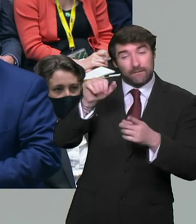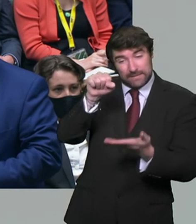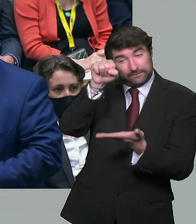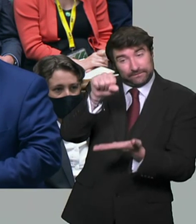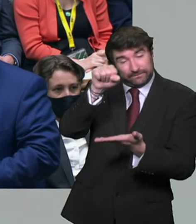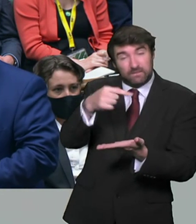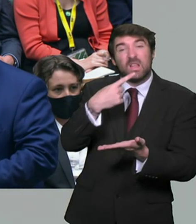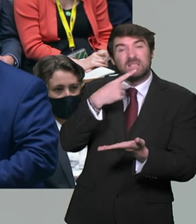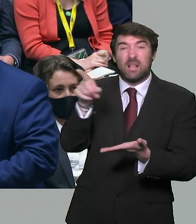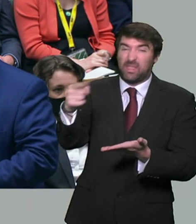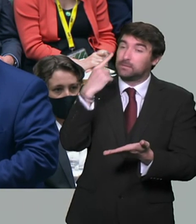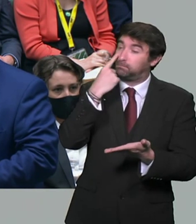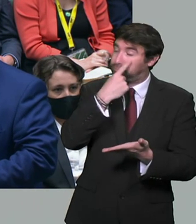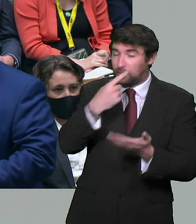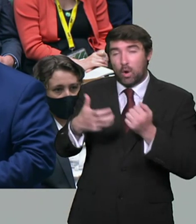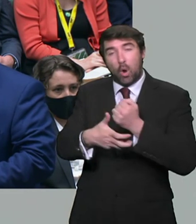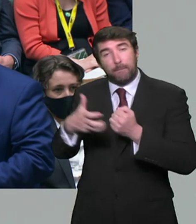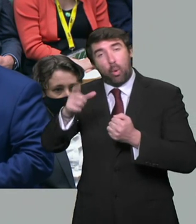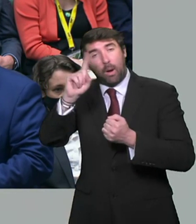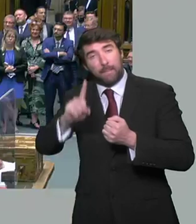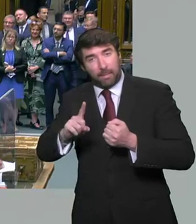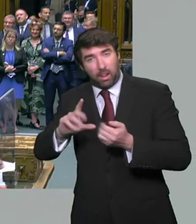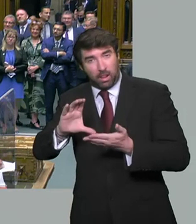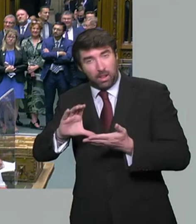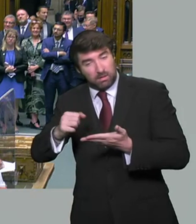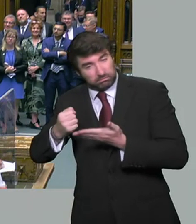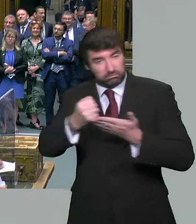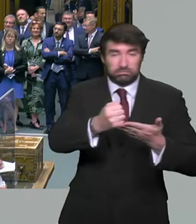A former Tory Prime Minister has called this “regressive”.